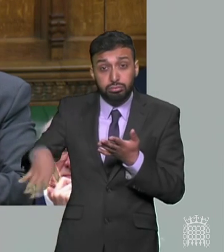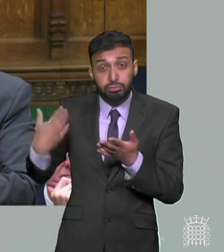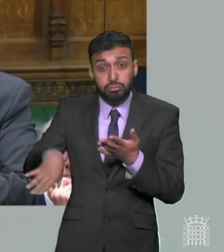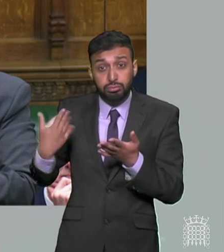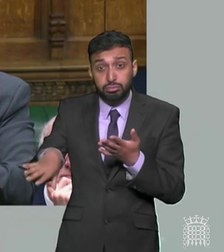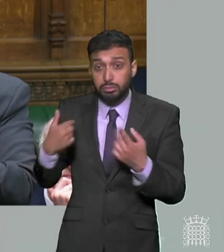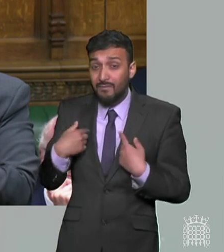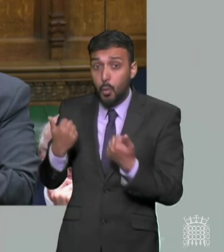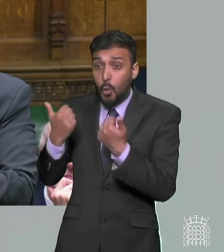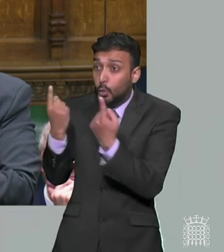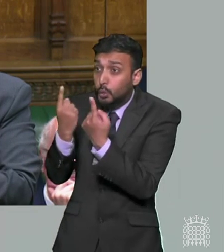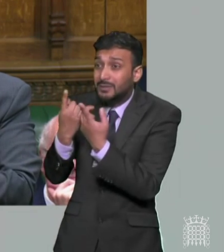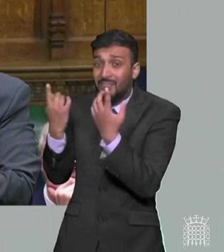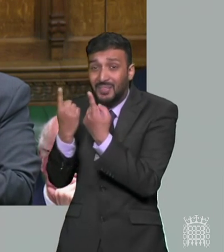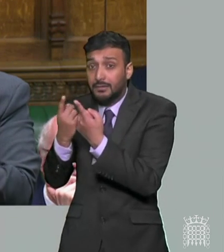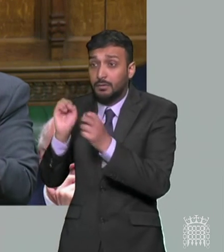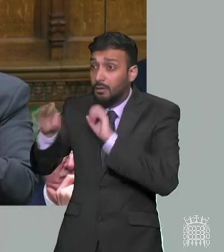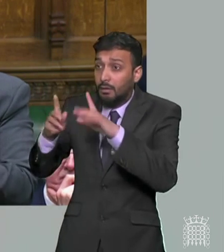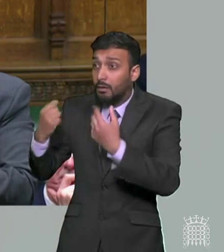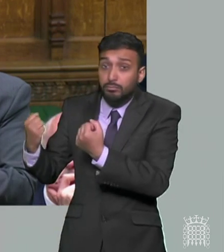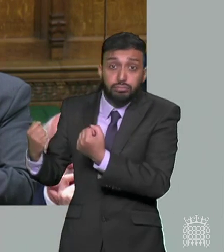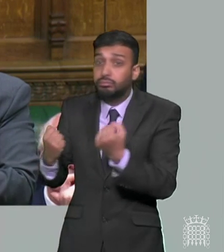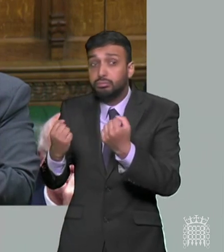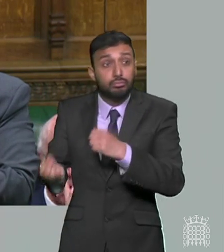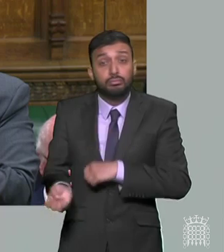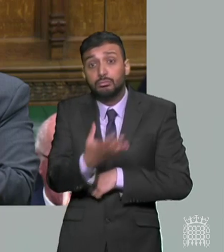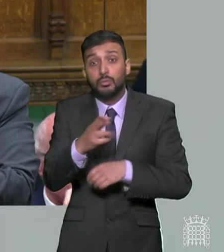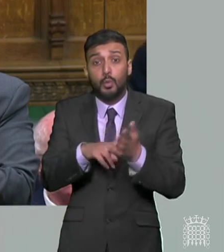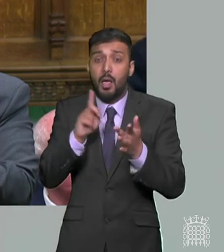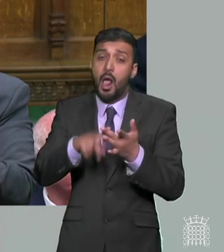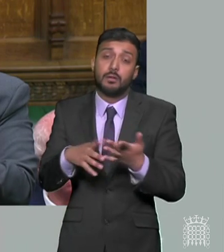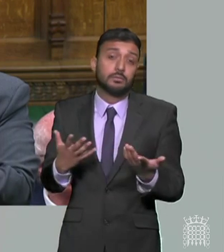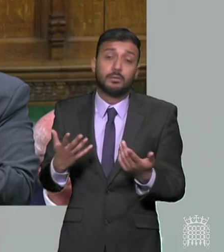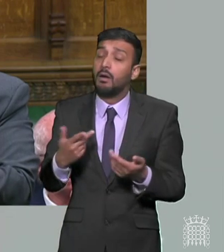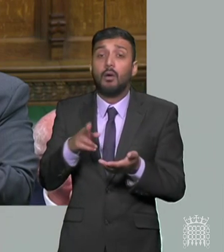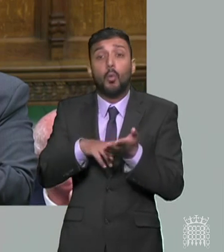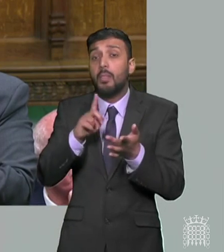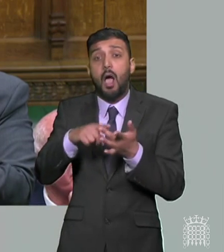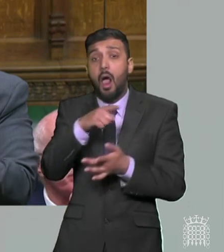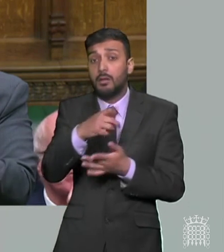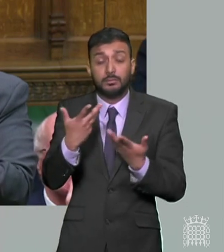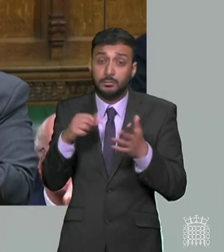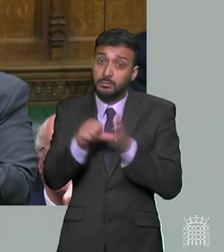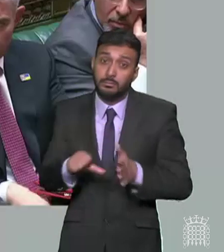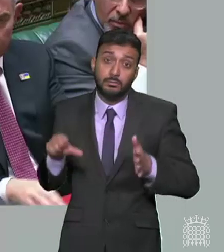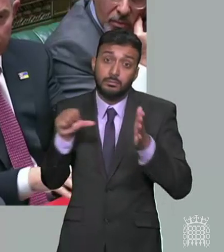The Irish sea border is harming our economy and undermining political stability in Northern Ireland.